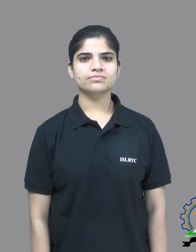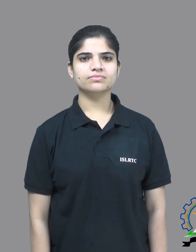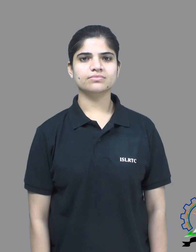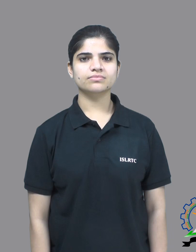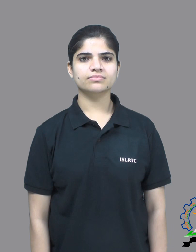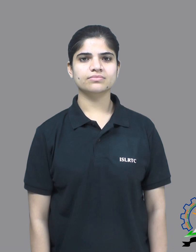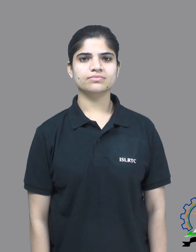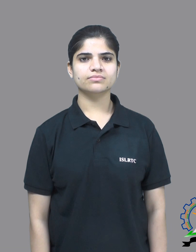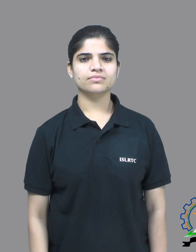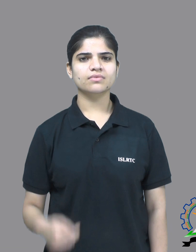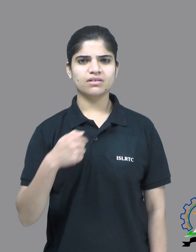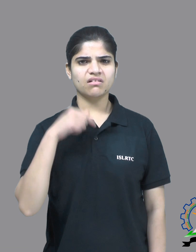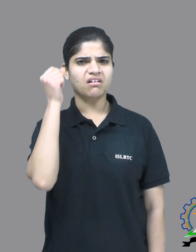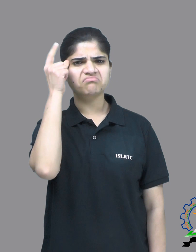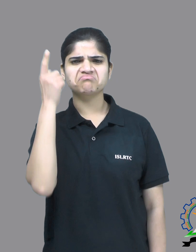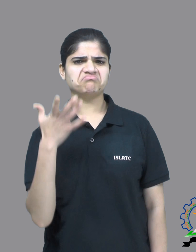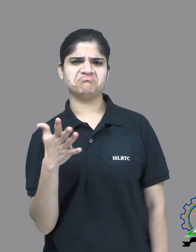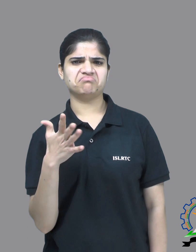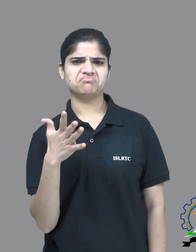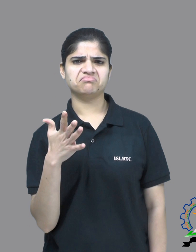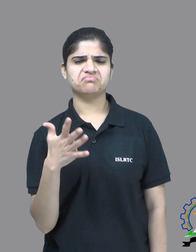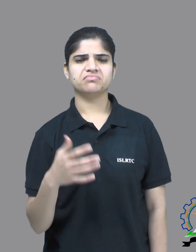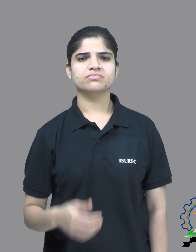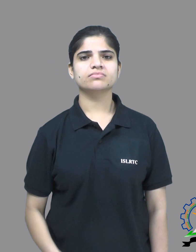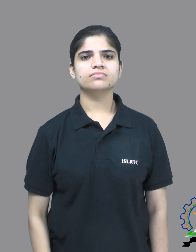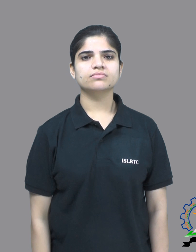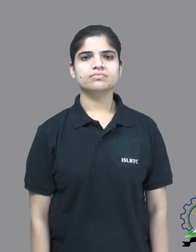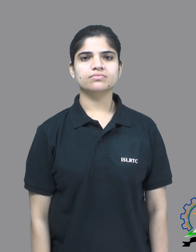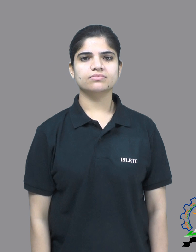I Don't Understand